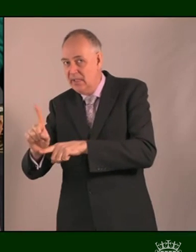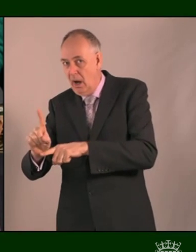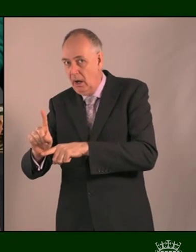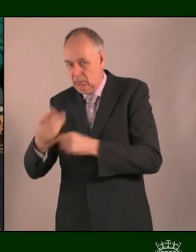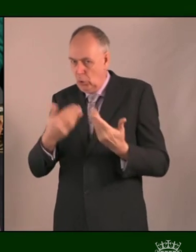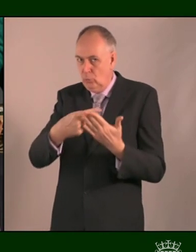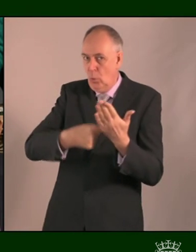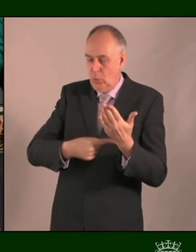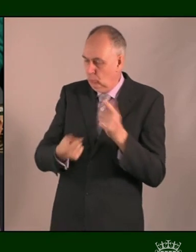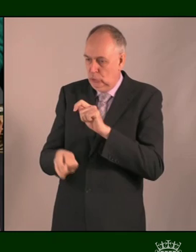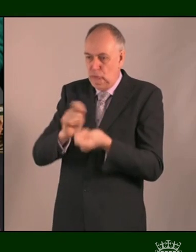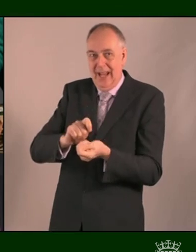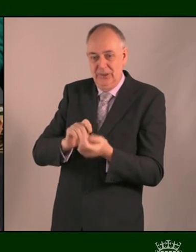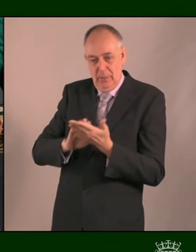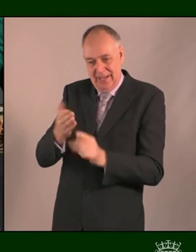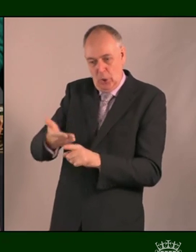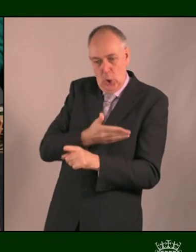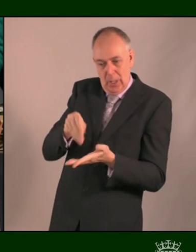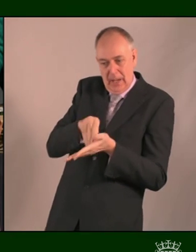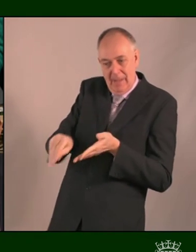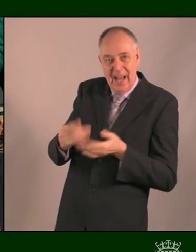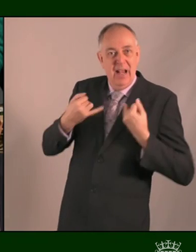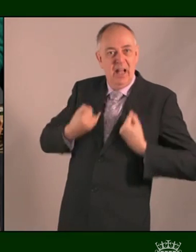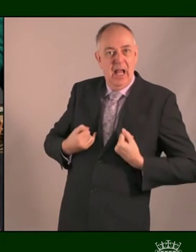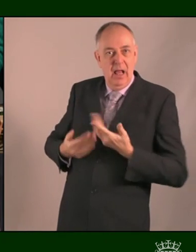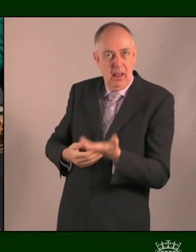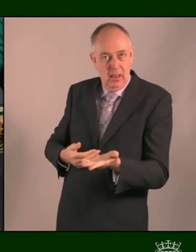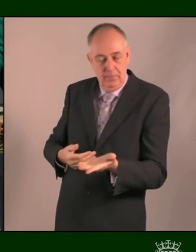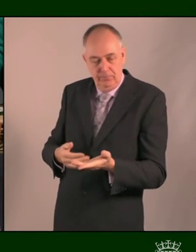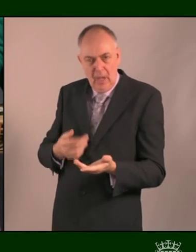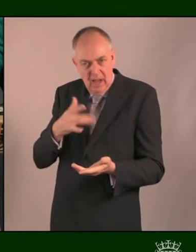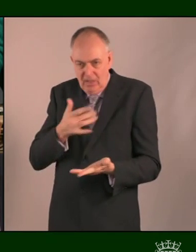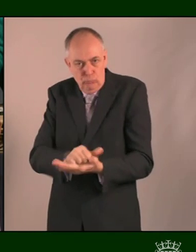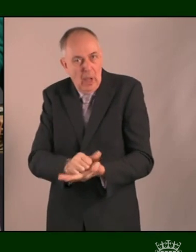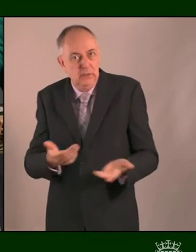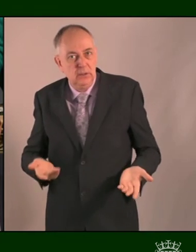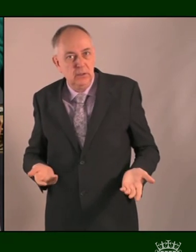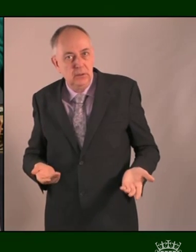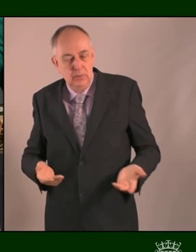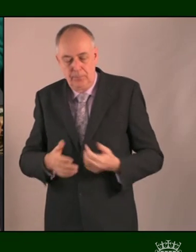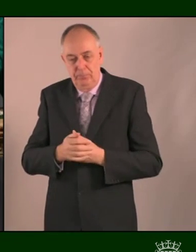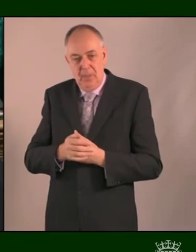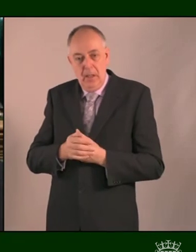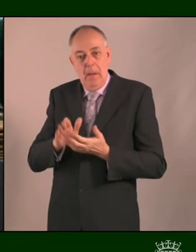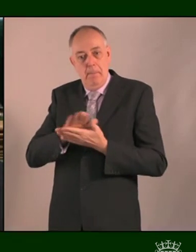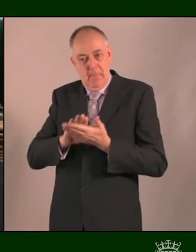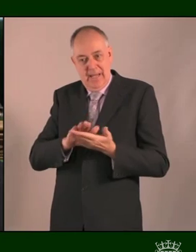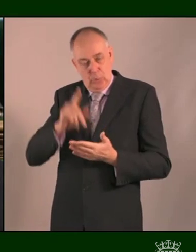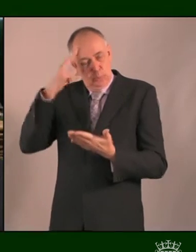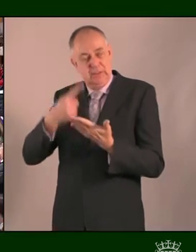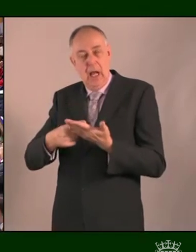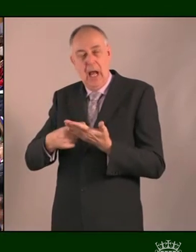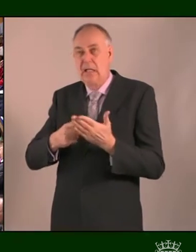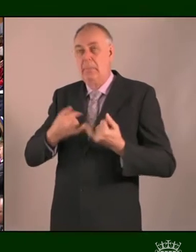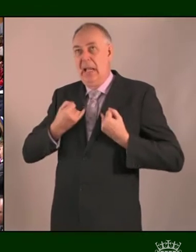That is the right way forward. Nobody should be penalised for doing the right thing.